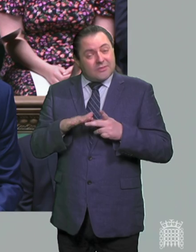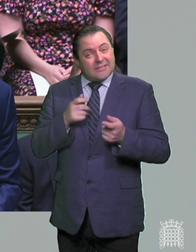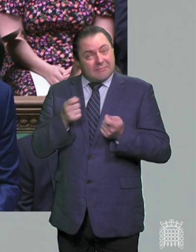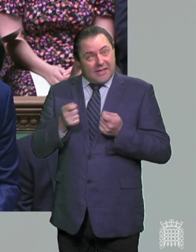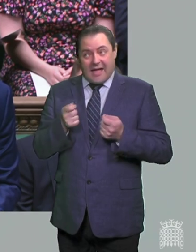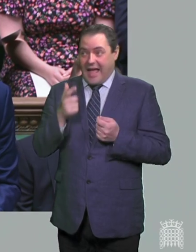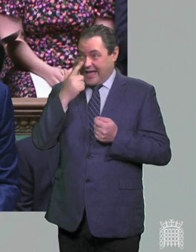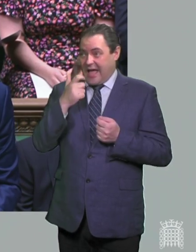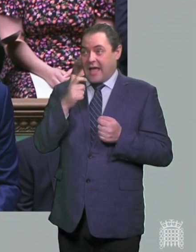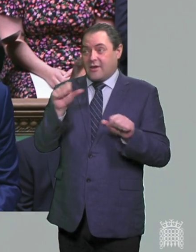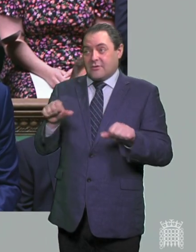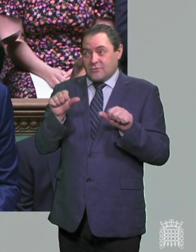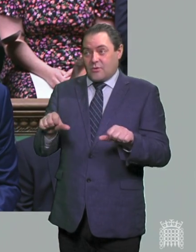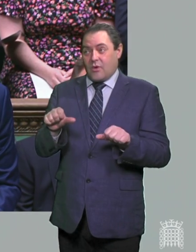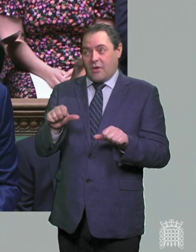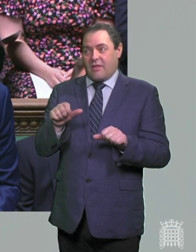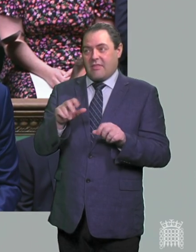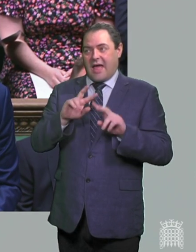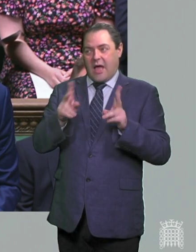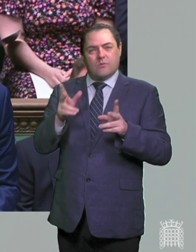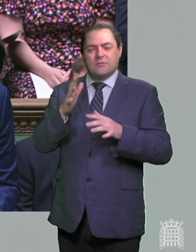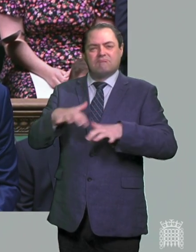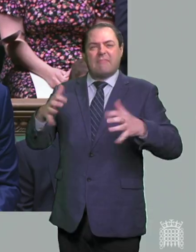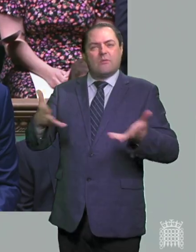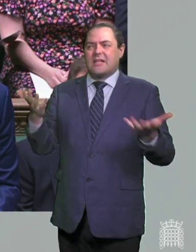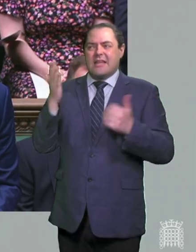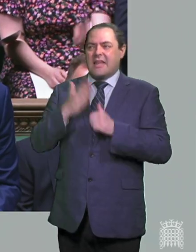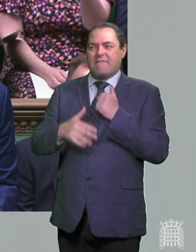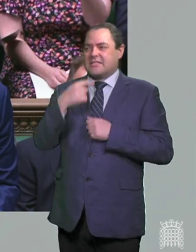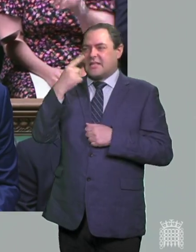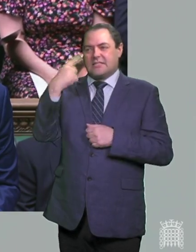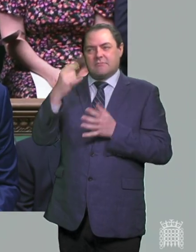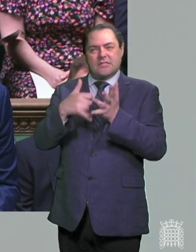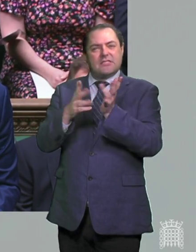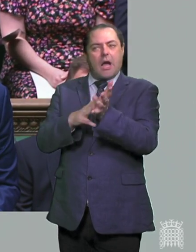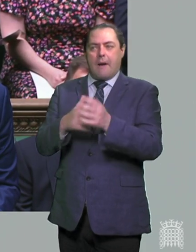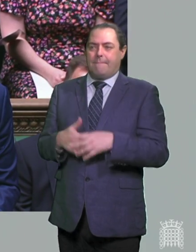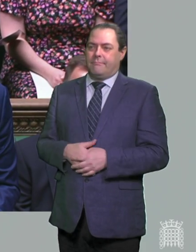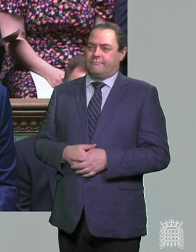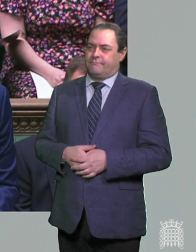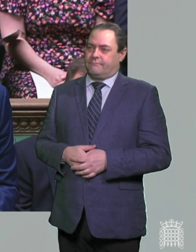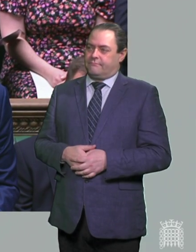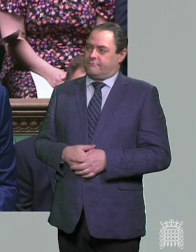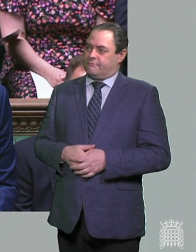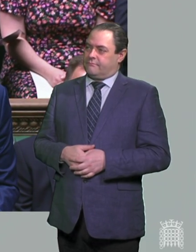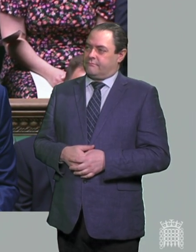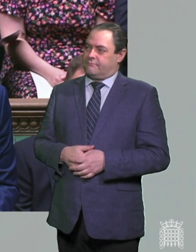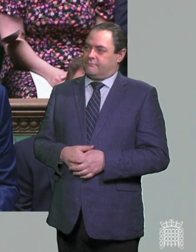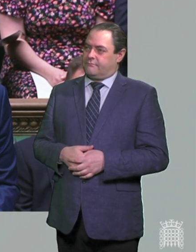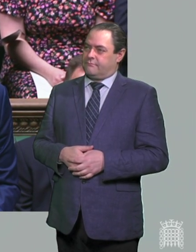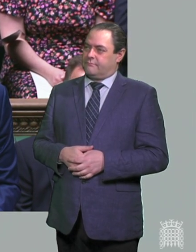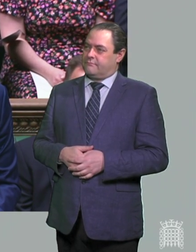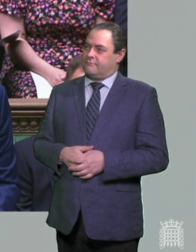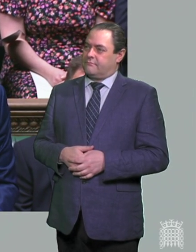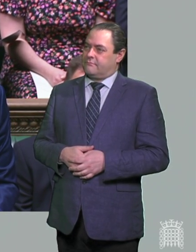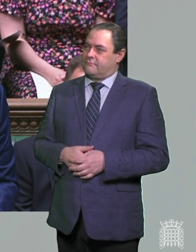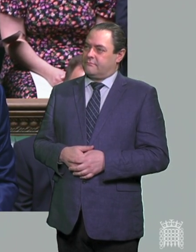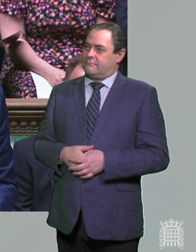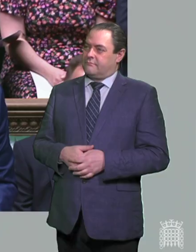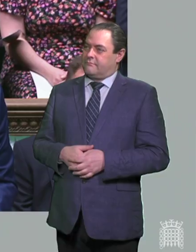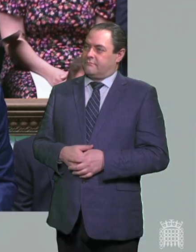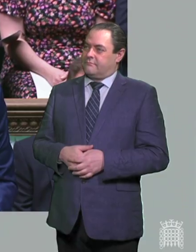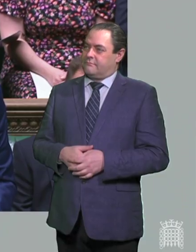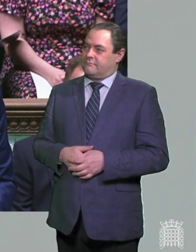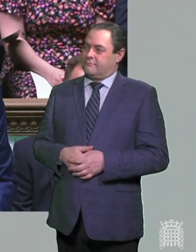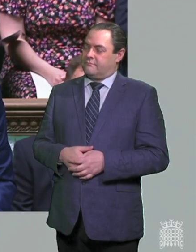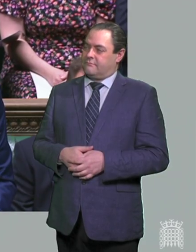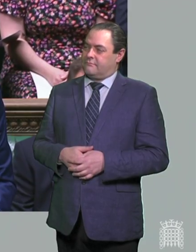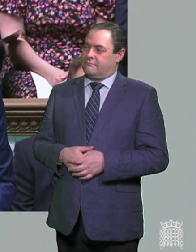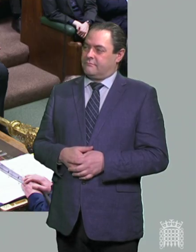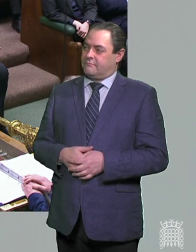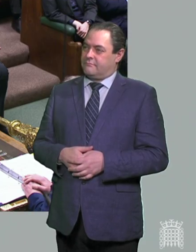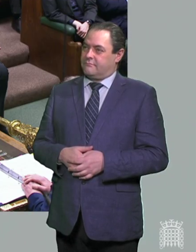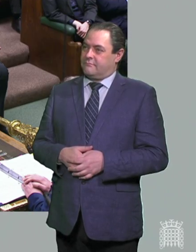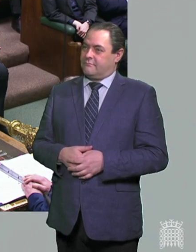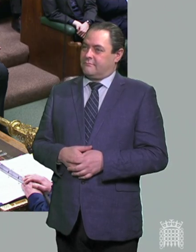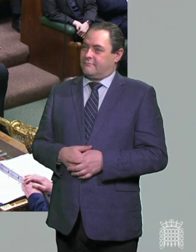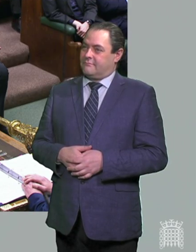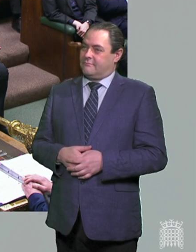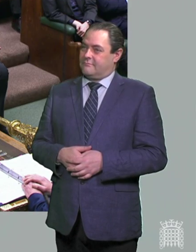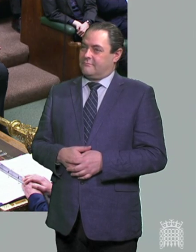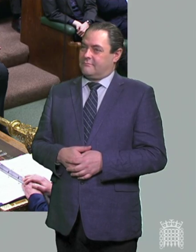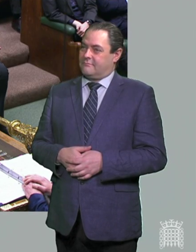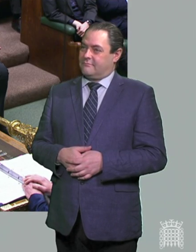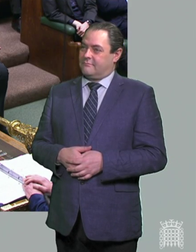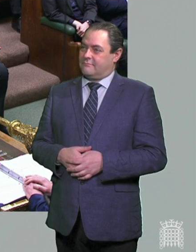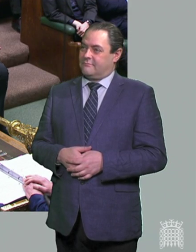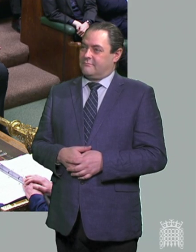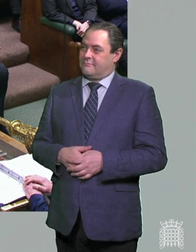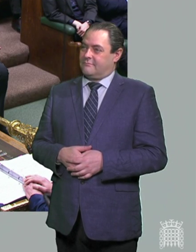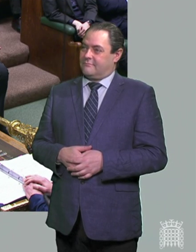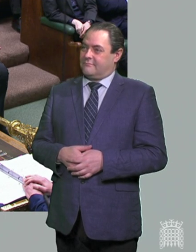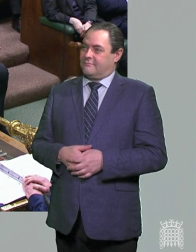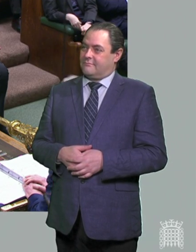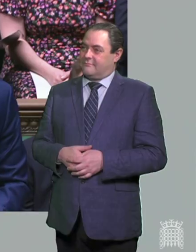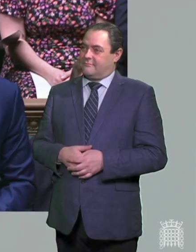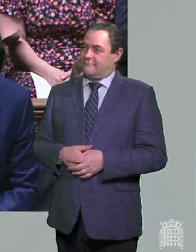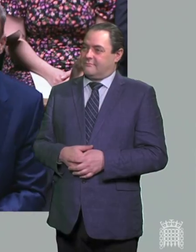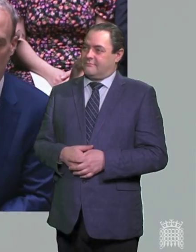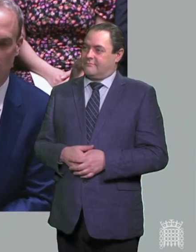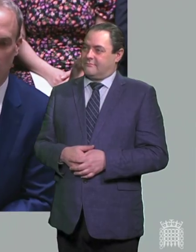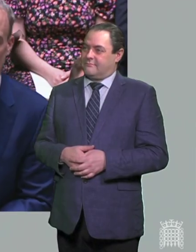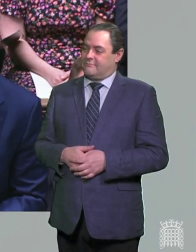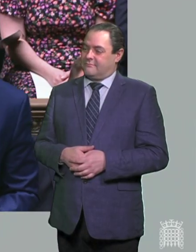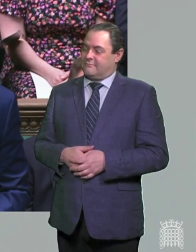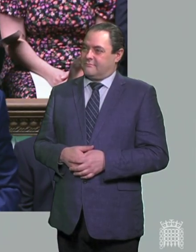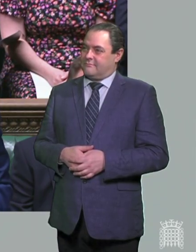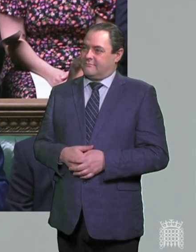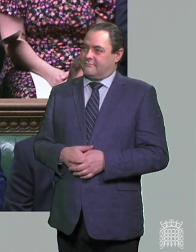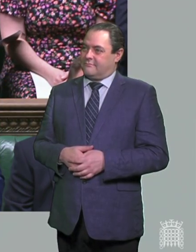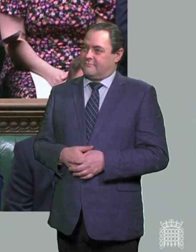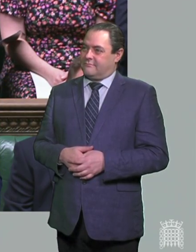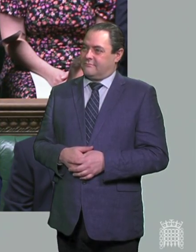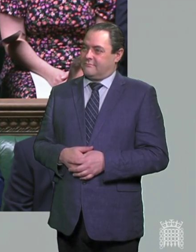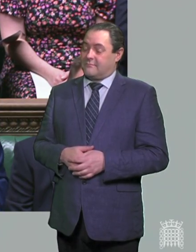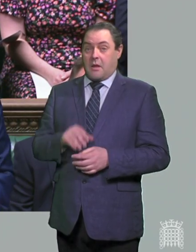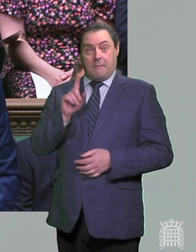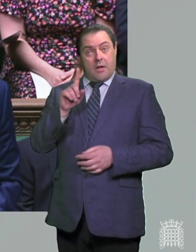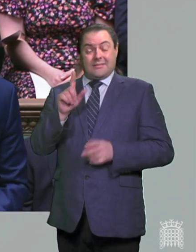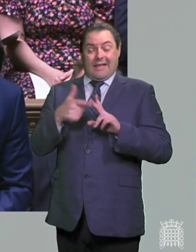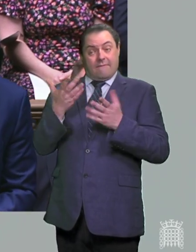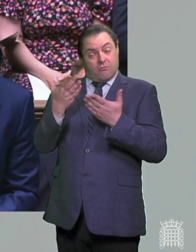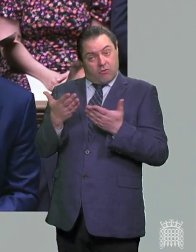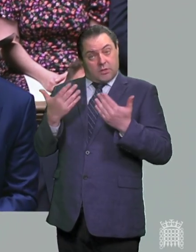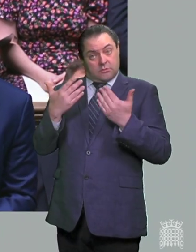I can reassure the House that I have never called anyone scum.